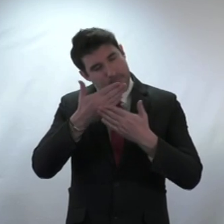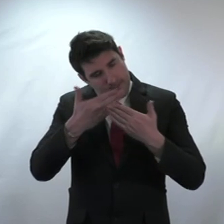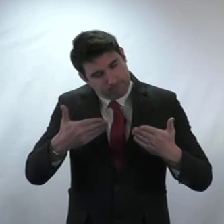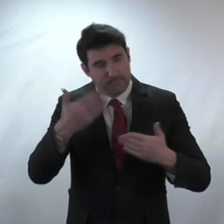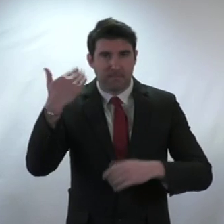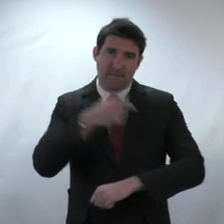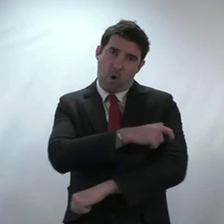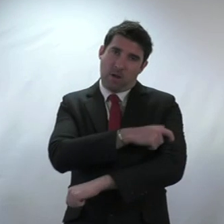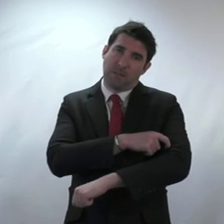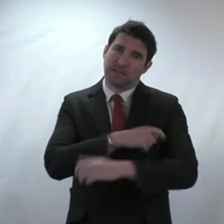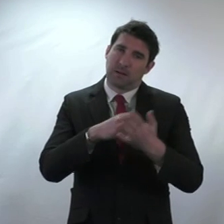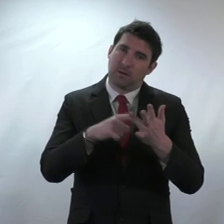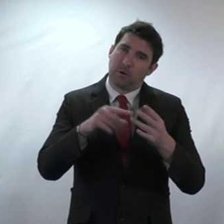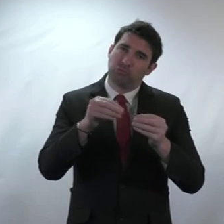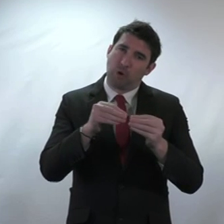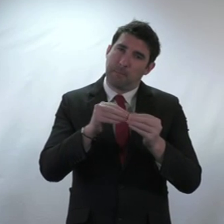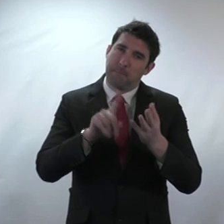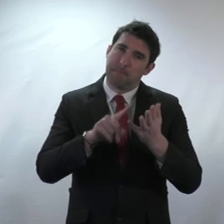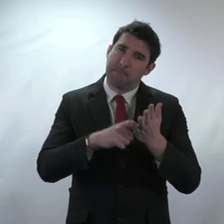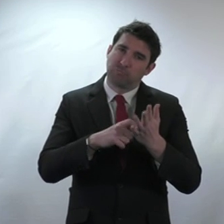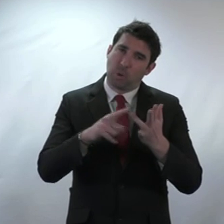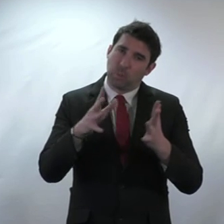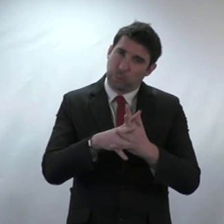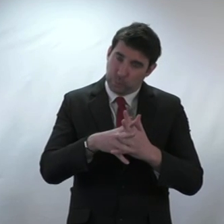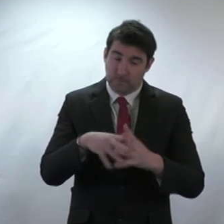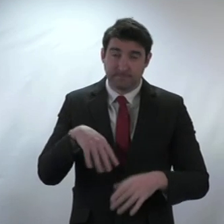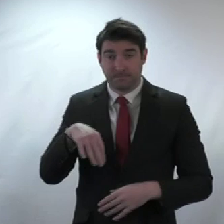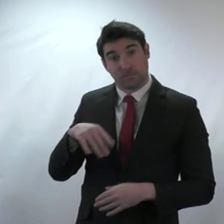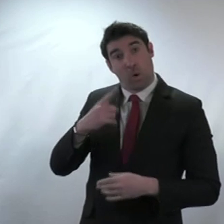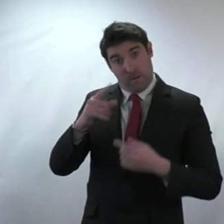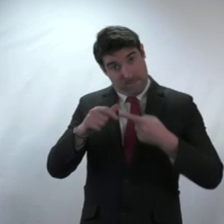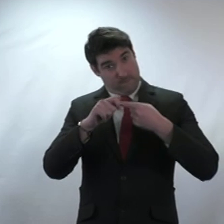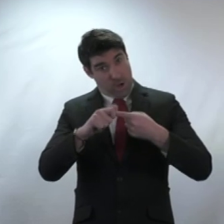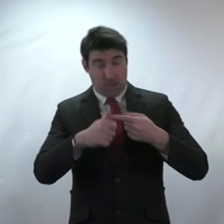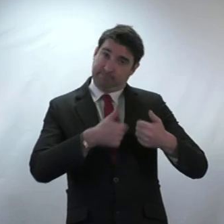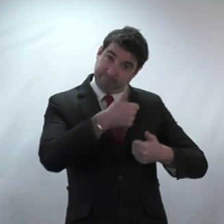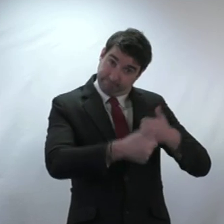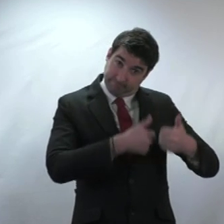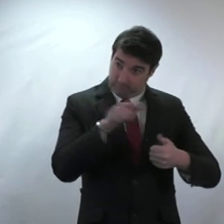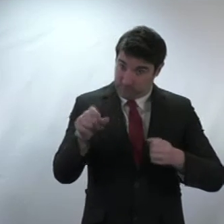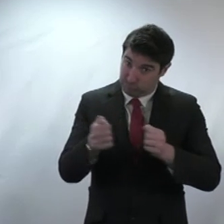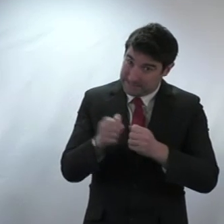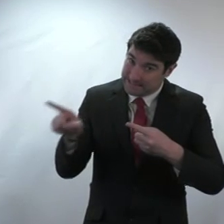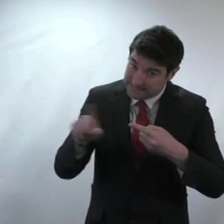Will the Government commit to increasing their investment in MND research and marching on together to find a cure?